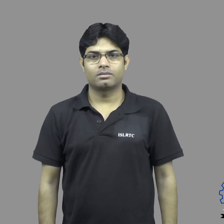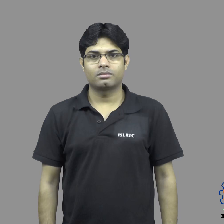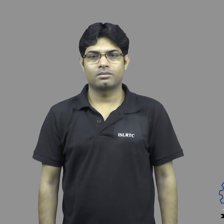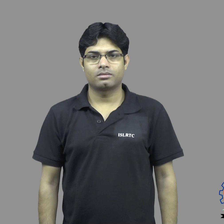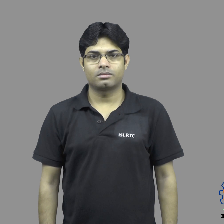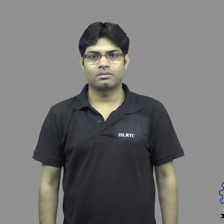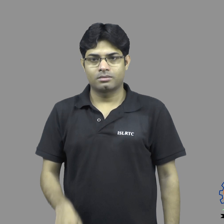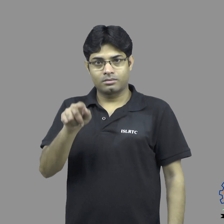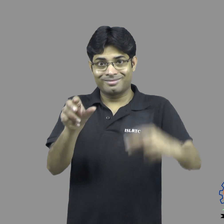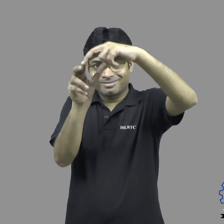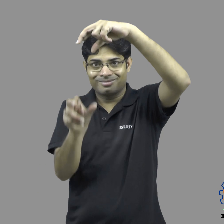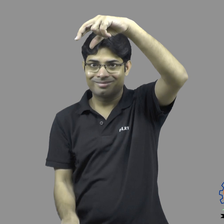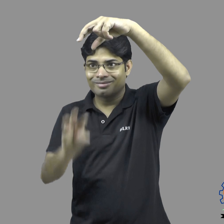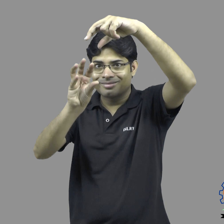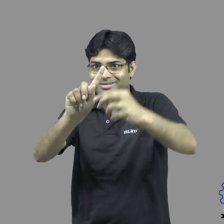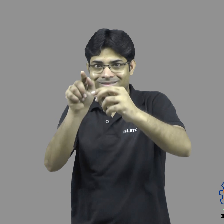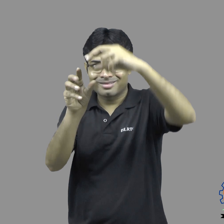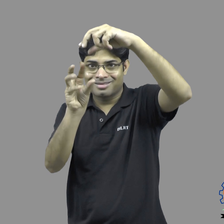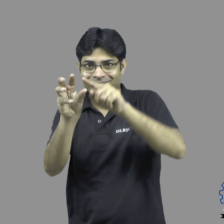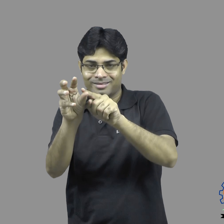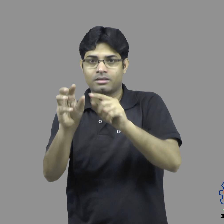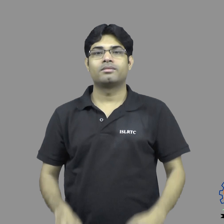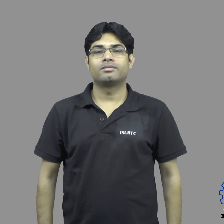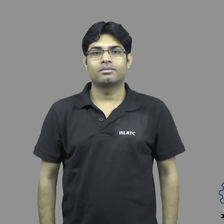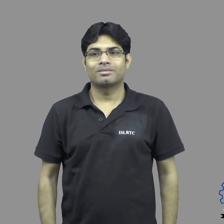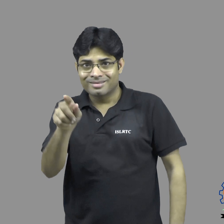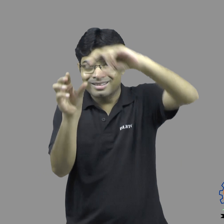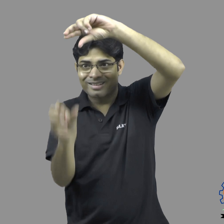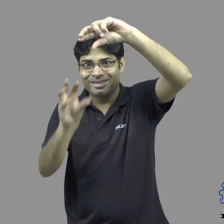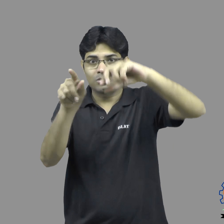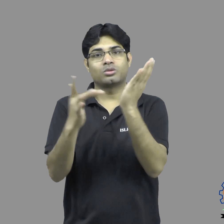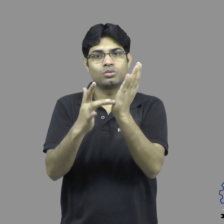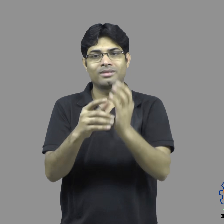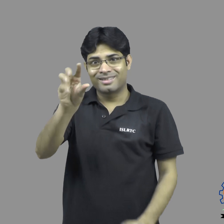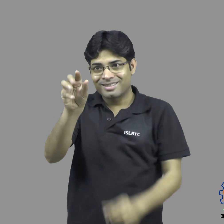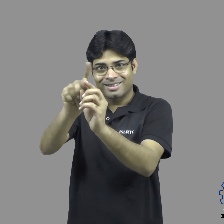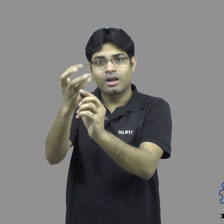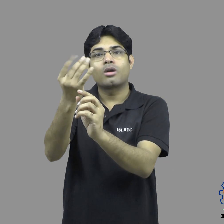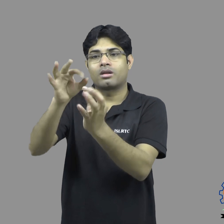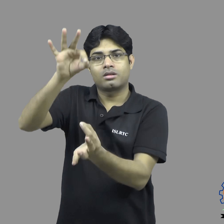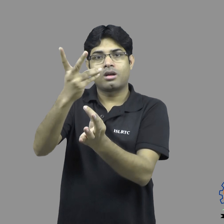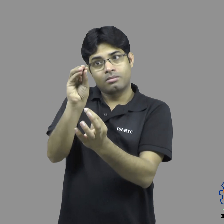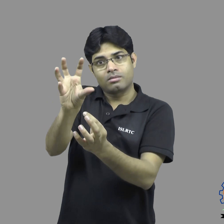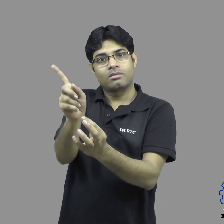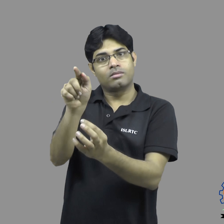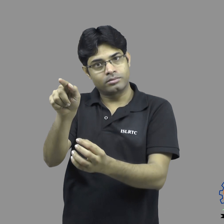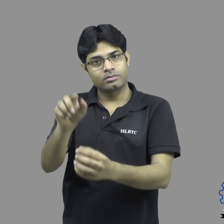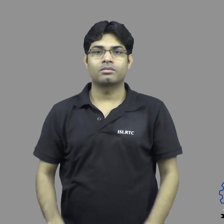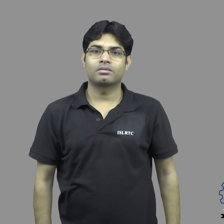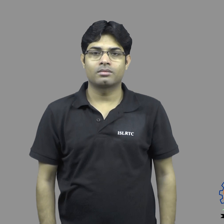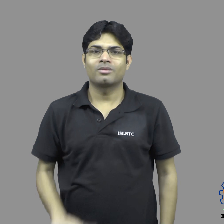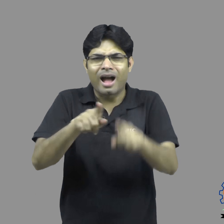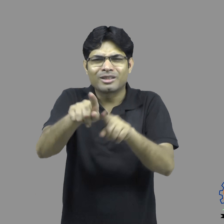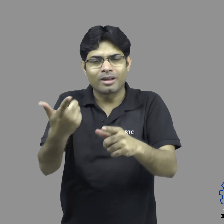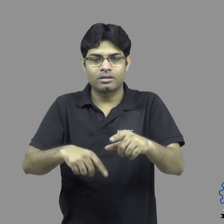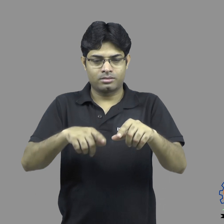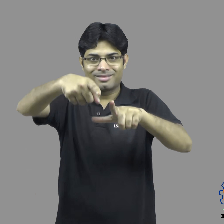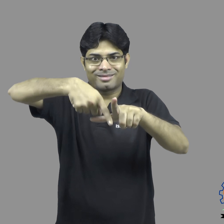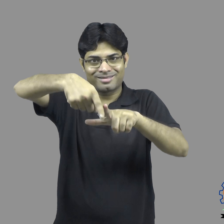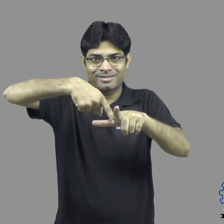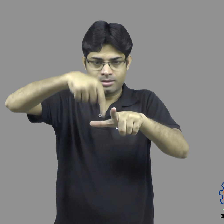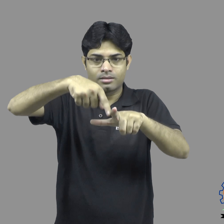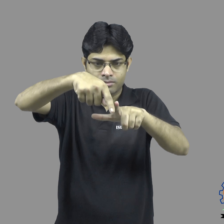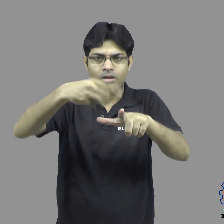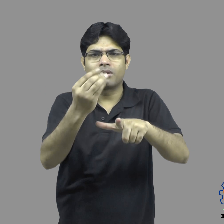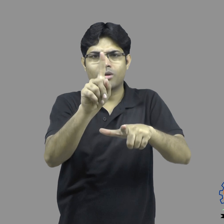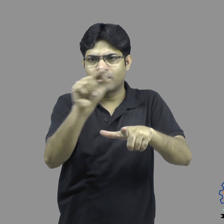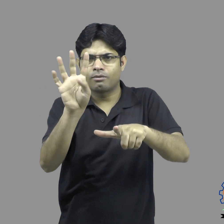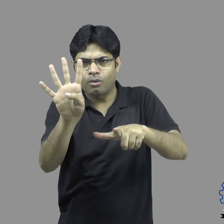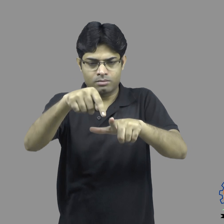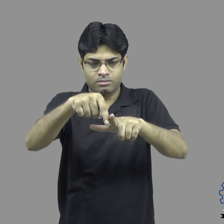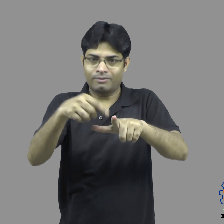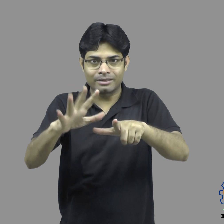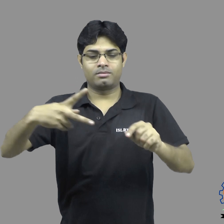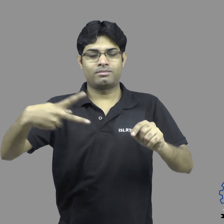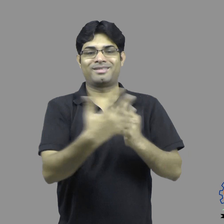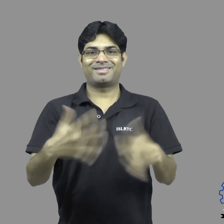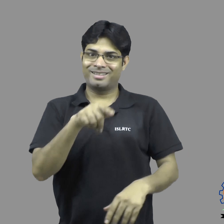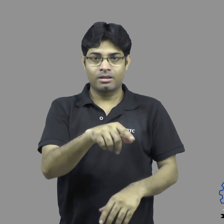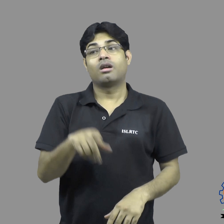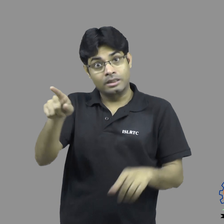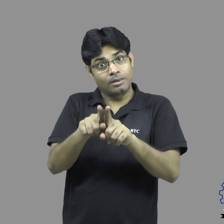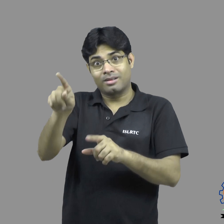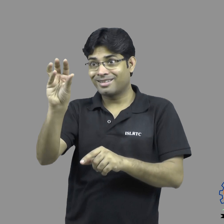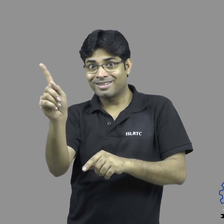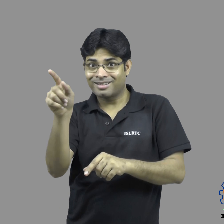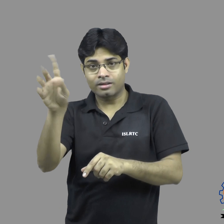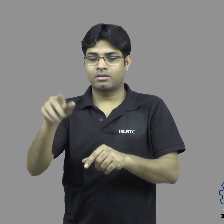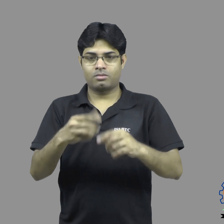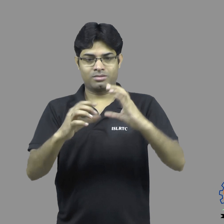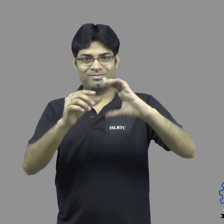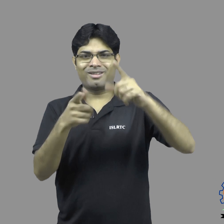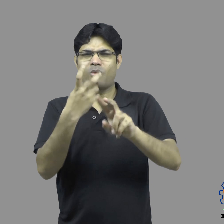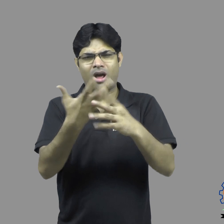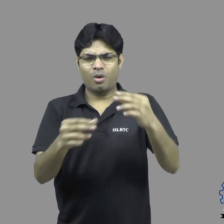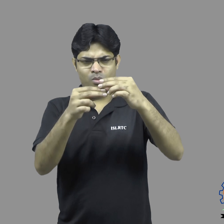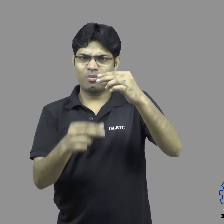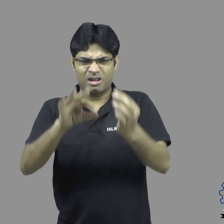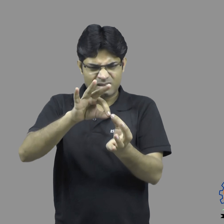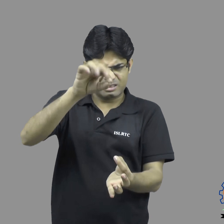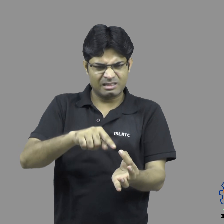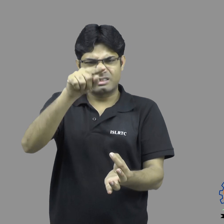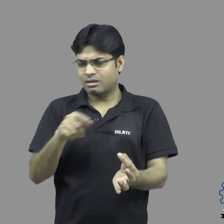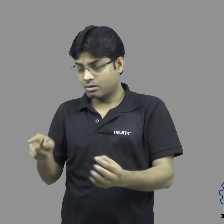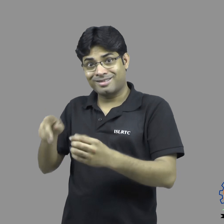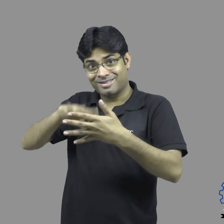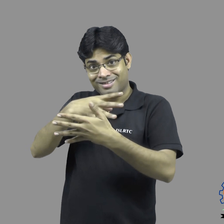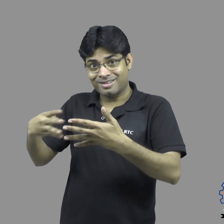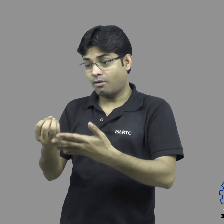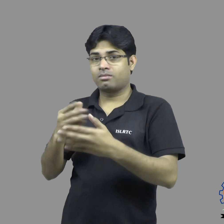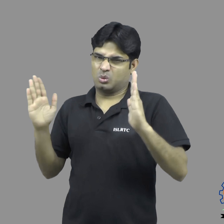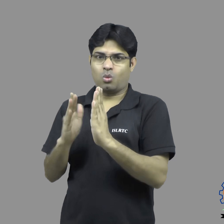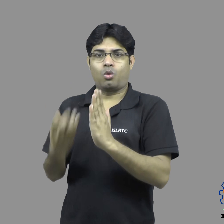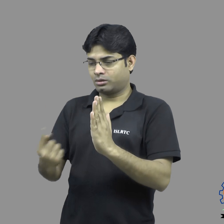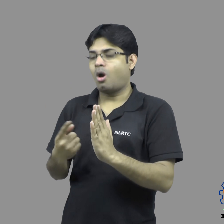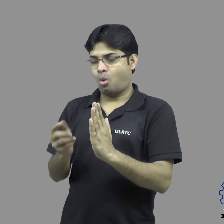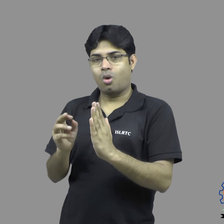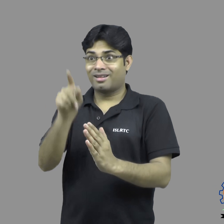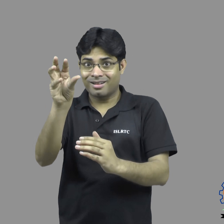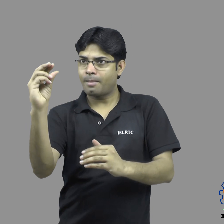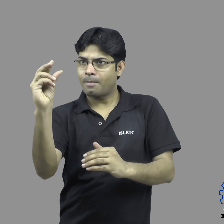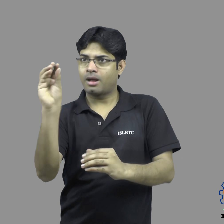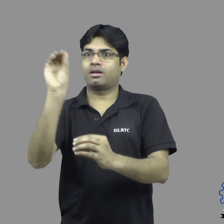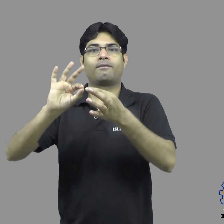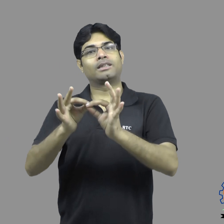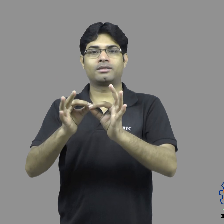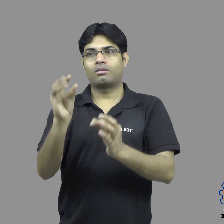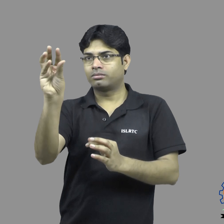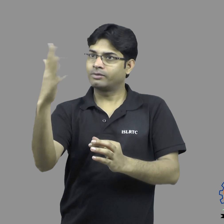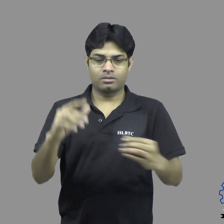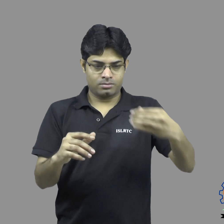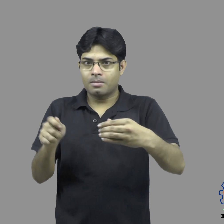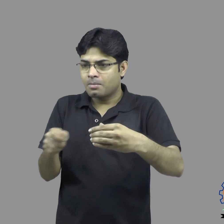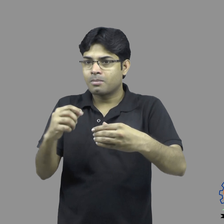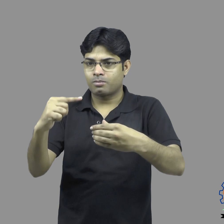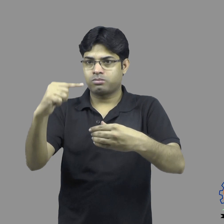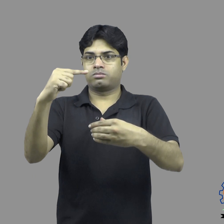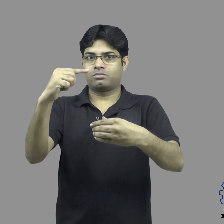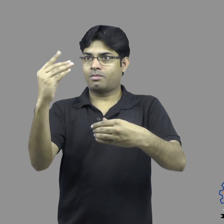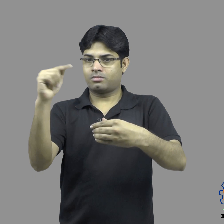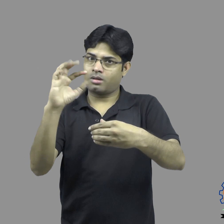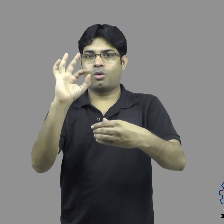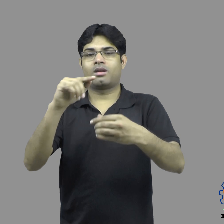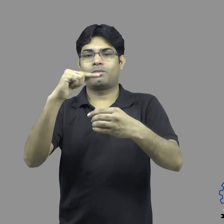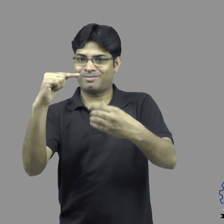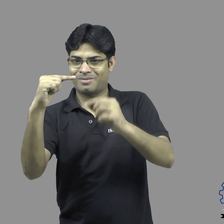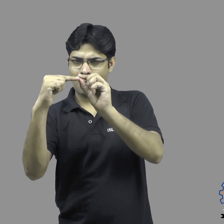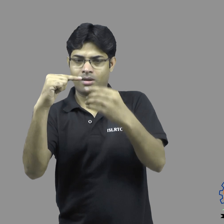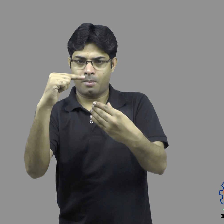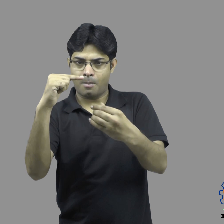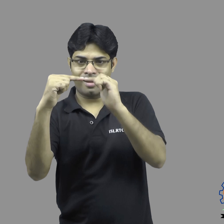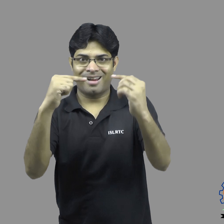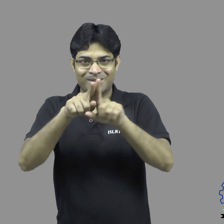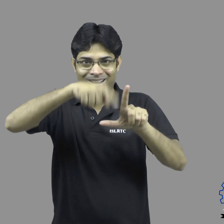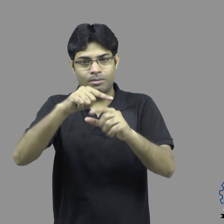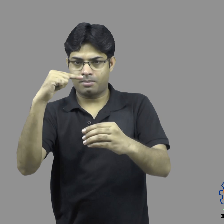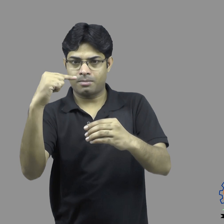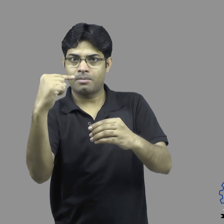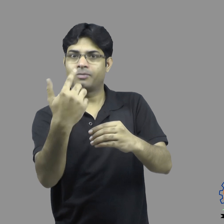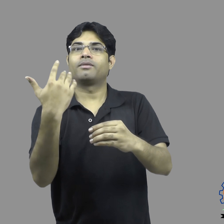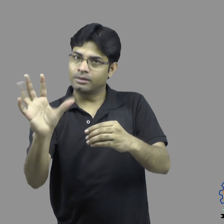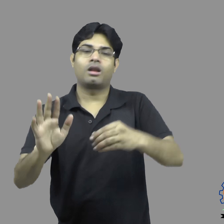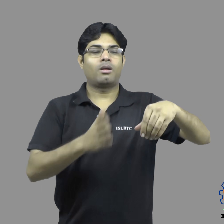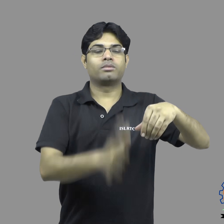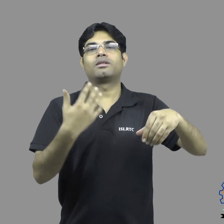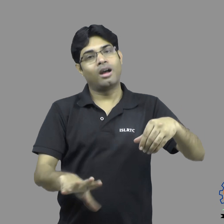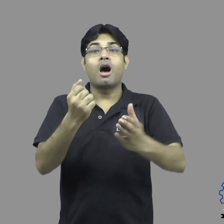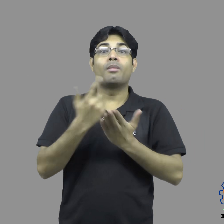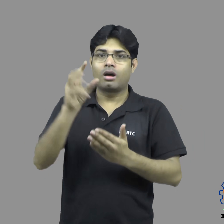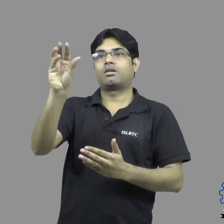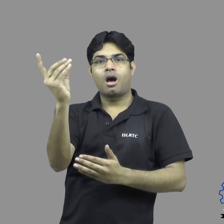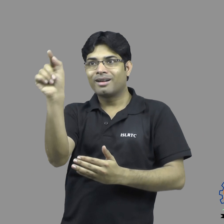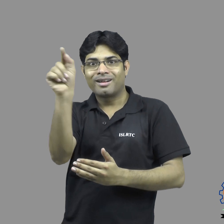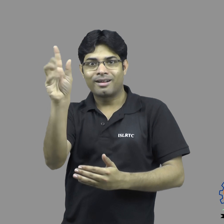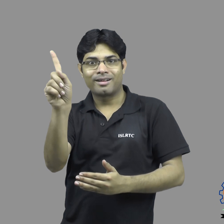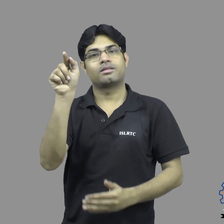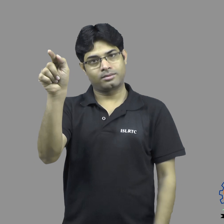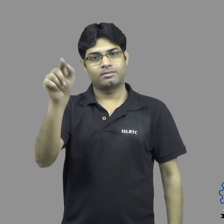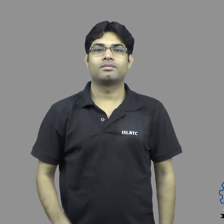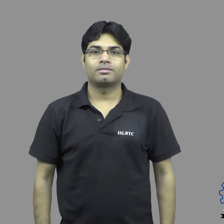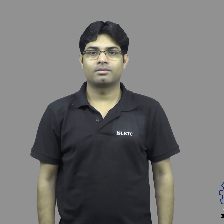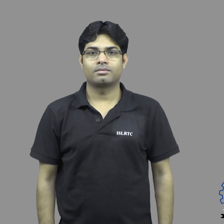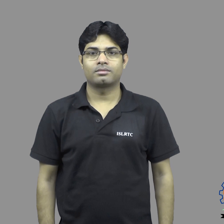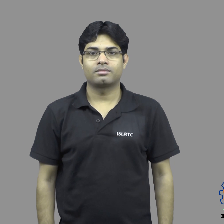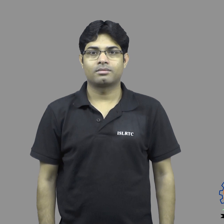Height Gauge